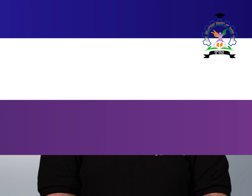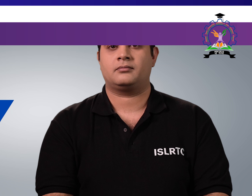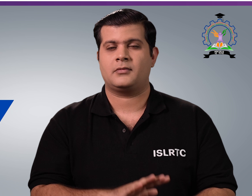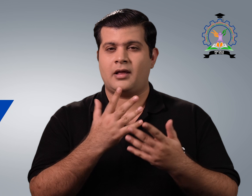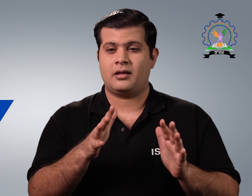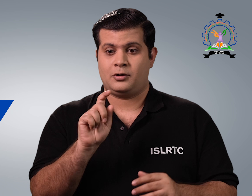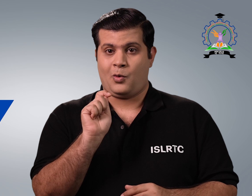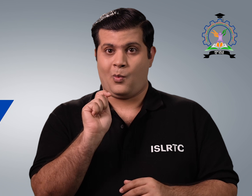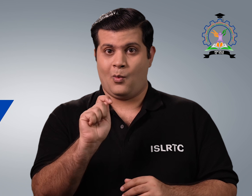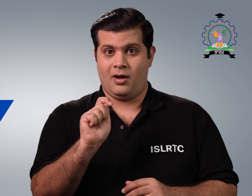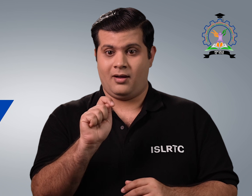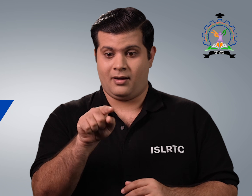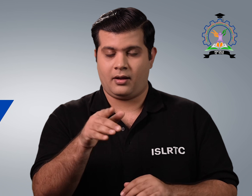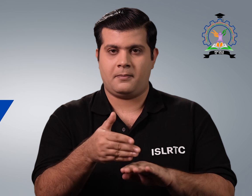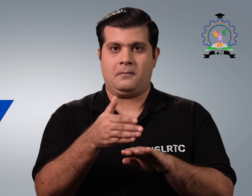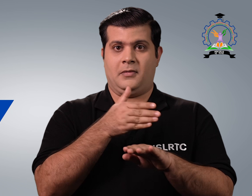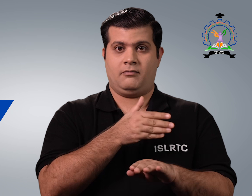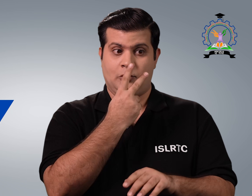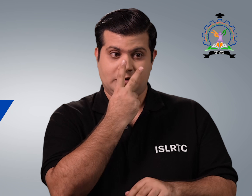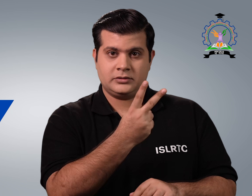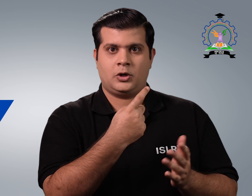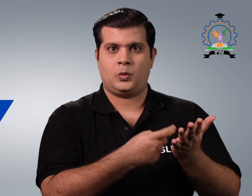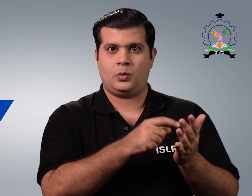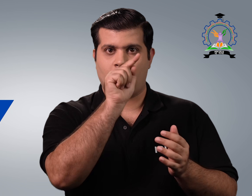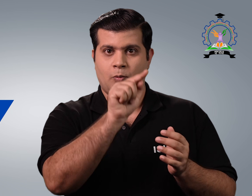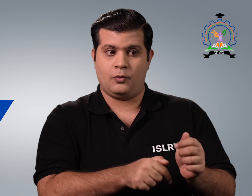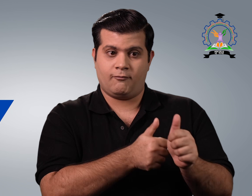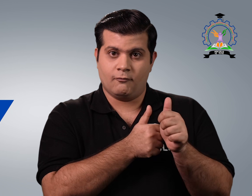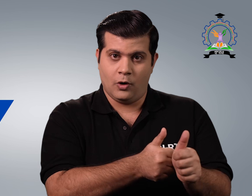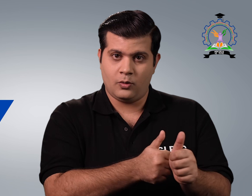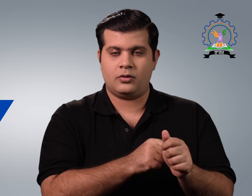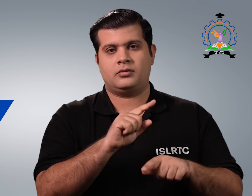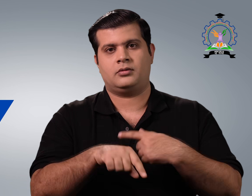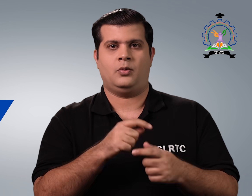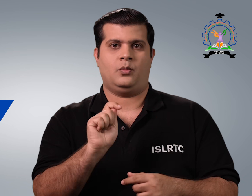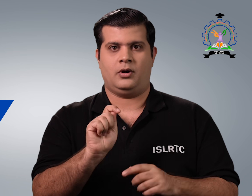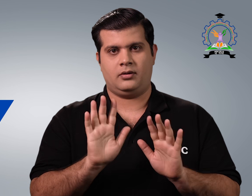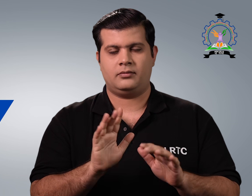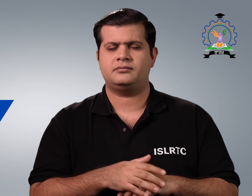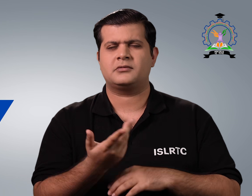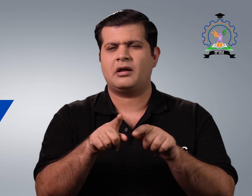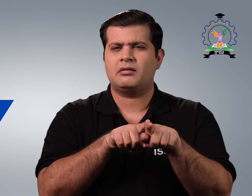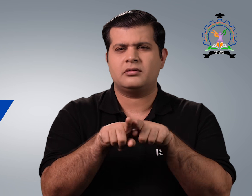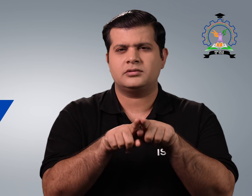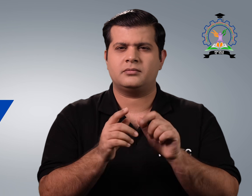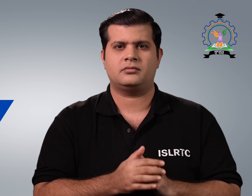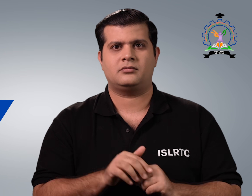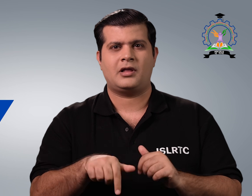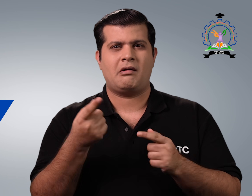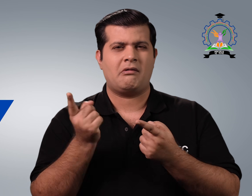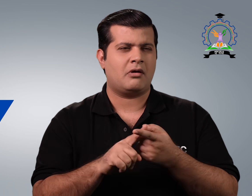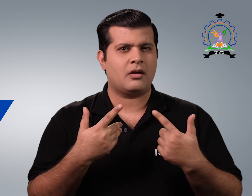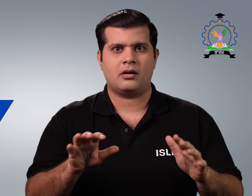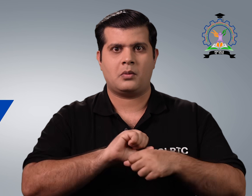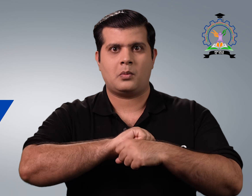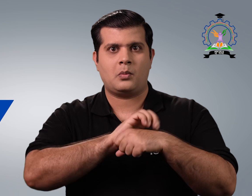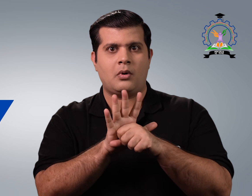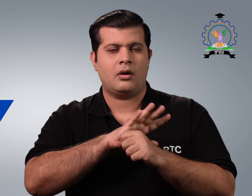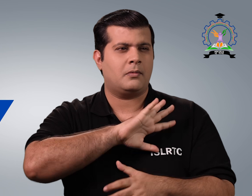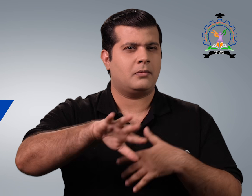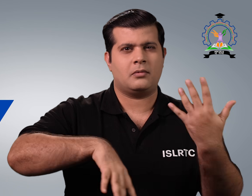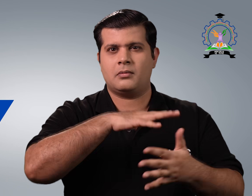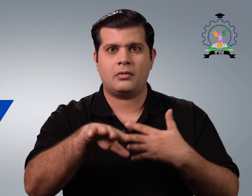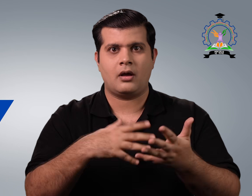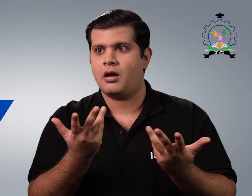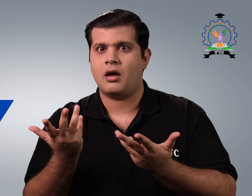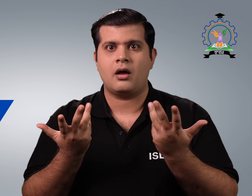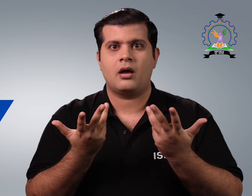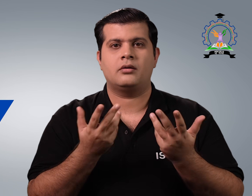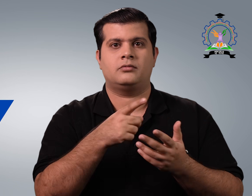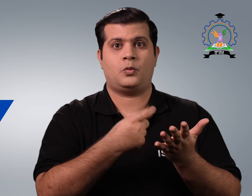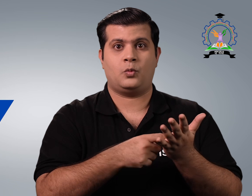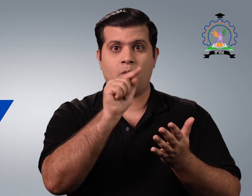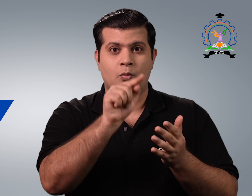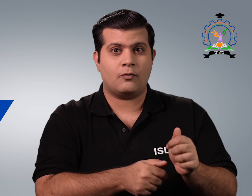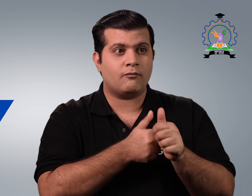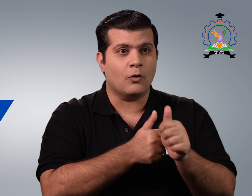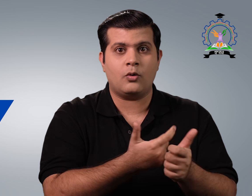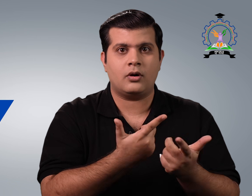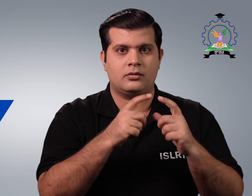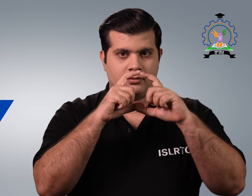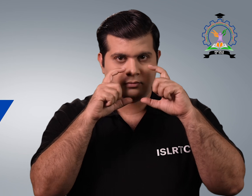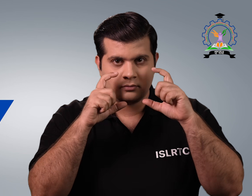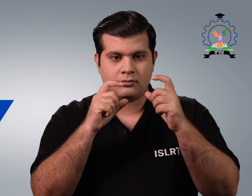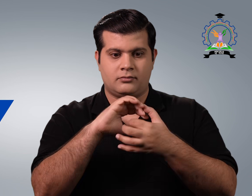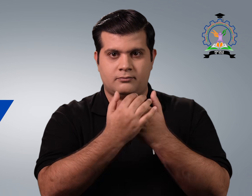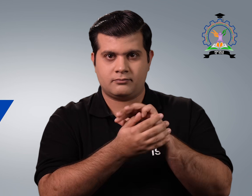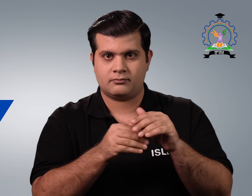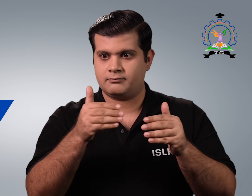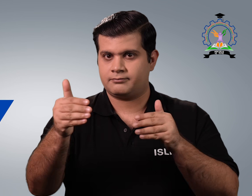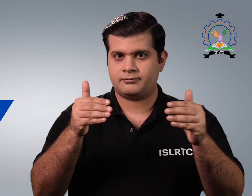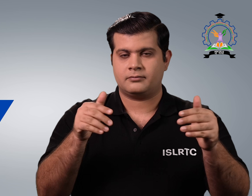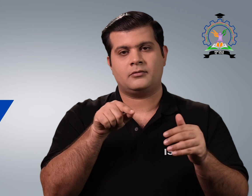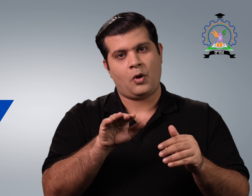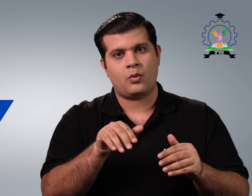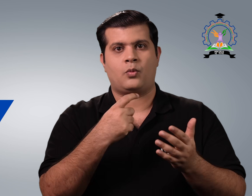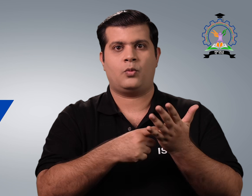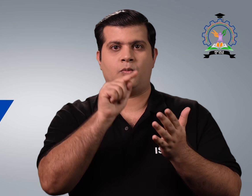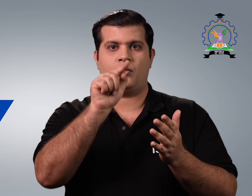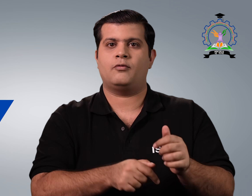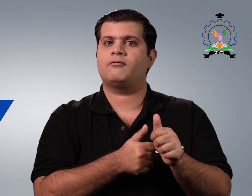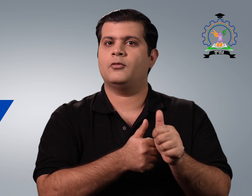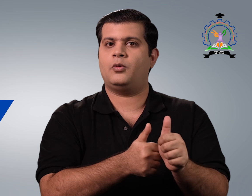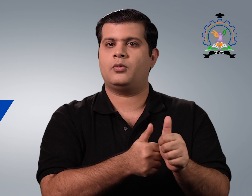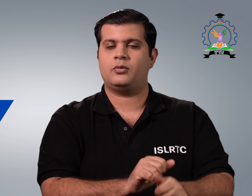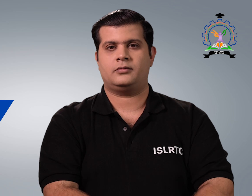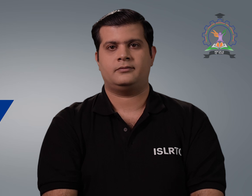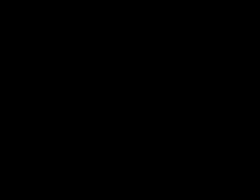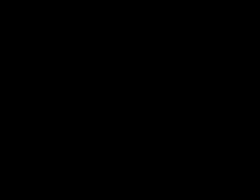Guidelines are a set of instructions or rules you need to follow before doing any work. For example, during the COVID pandemic, guidelines included wearing masks, washing hands regularly, and maintaining social distancing.